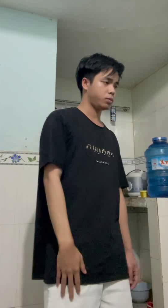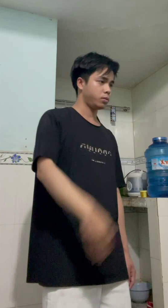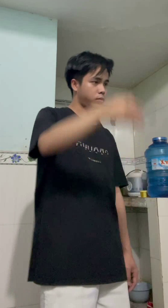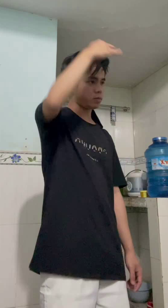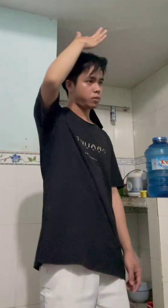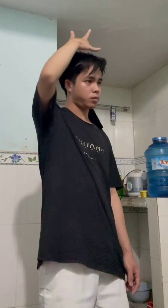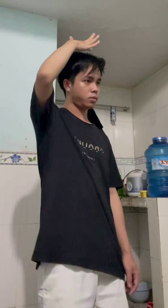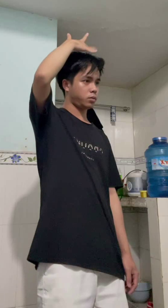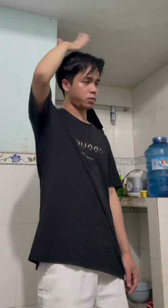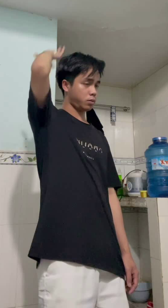vo ly